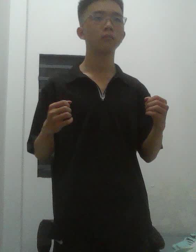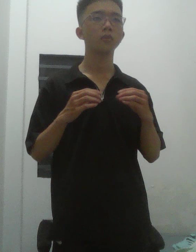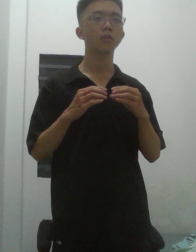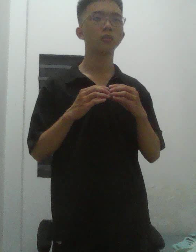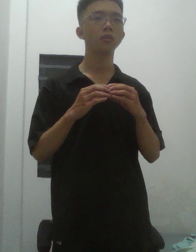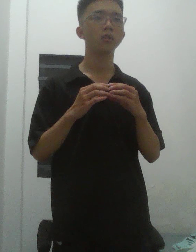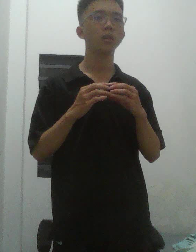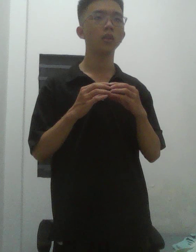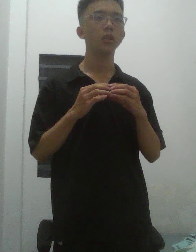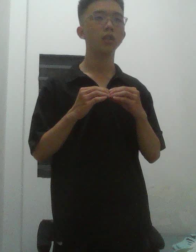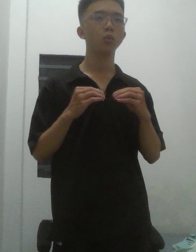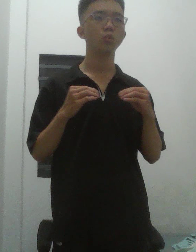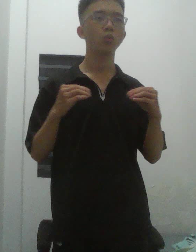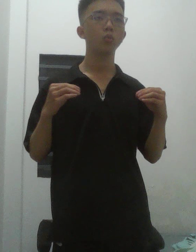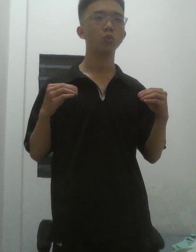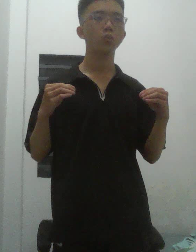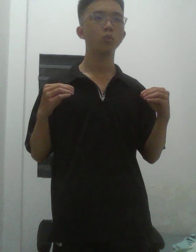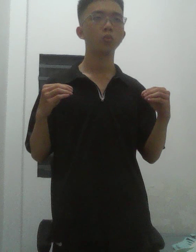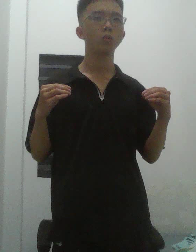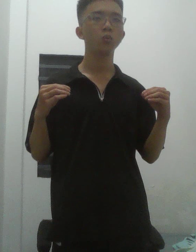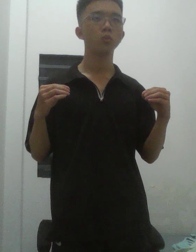nhieu